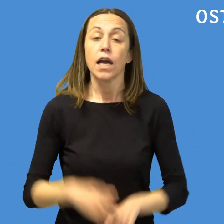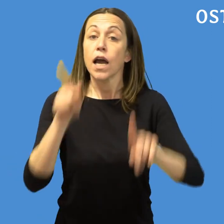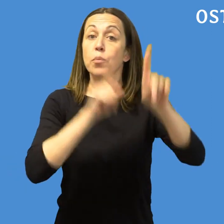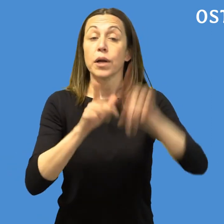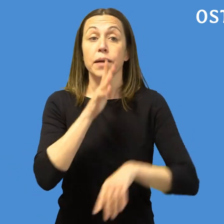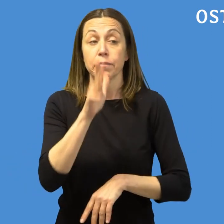problema